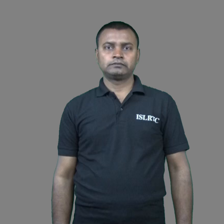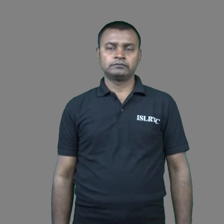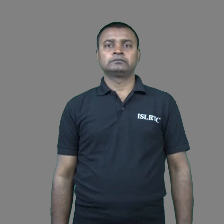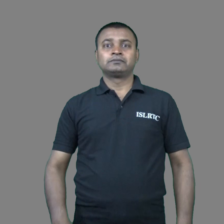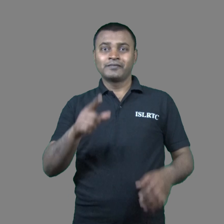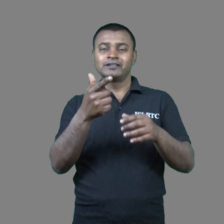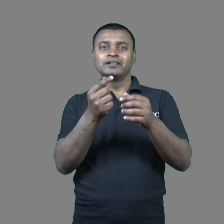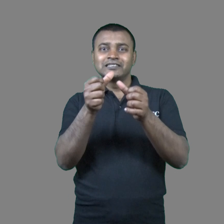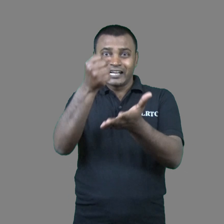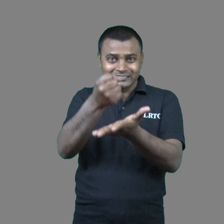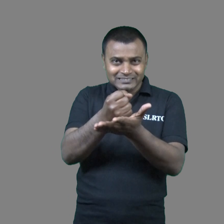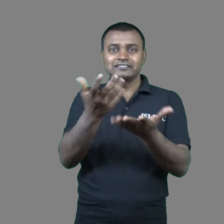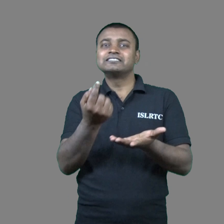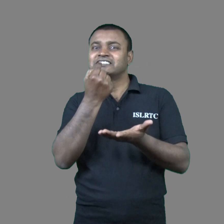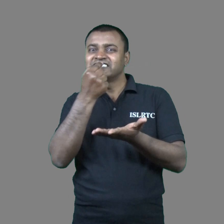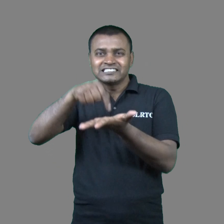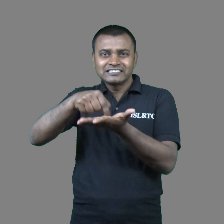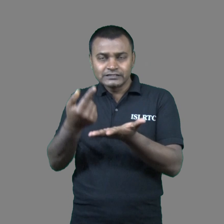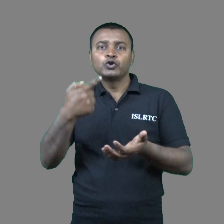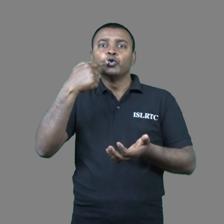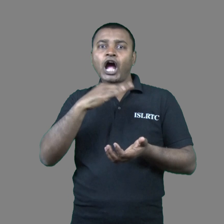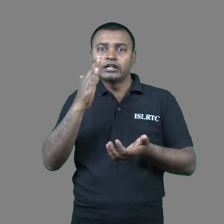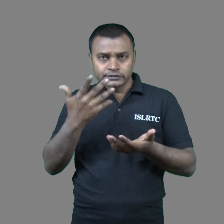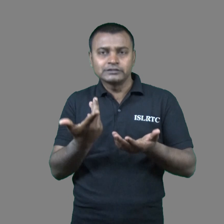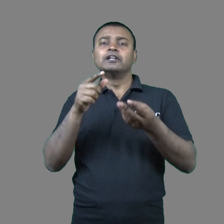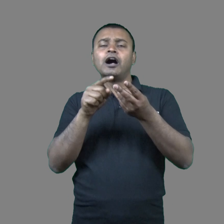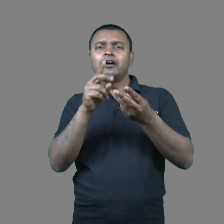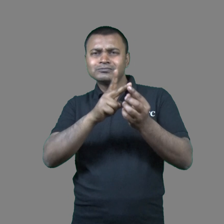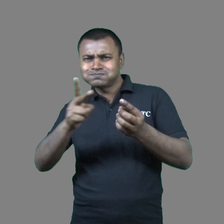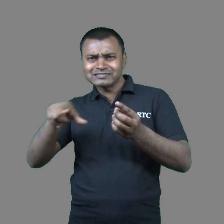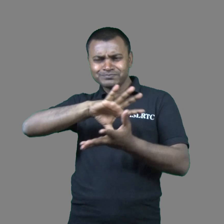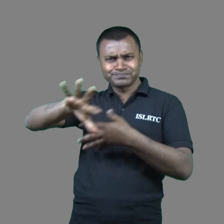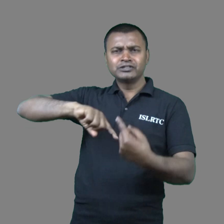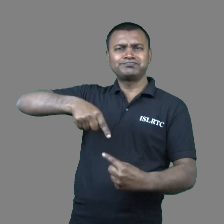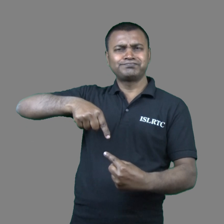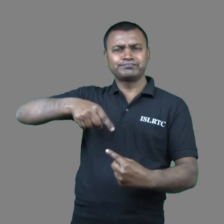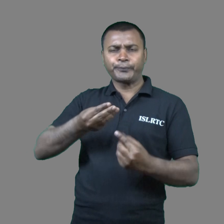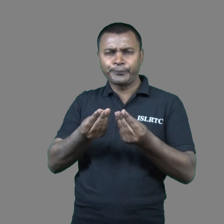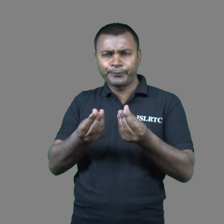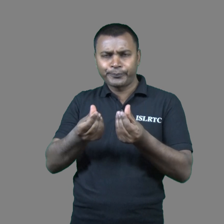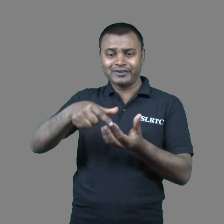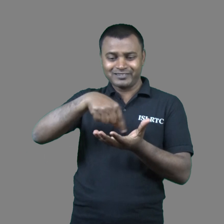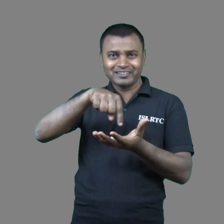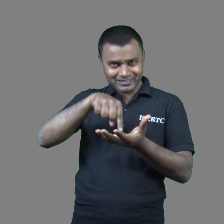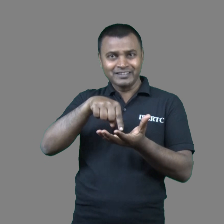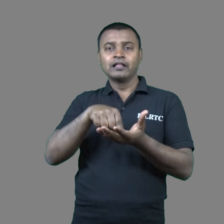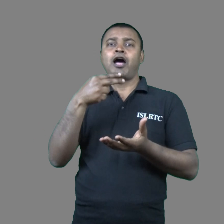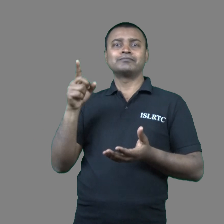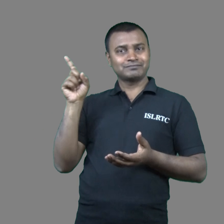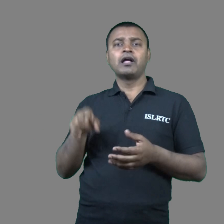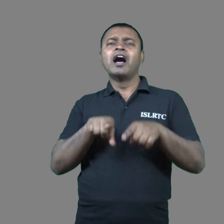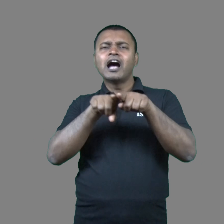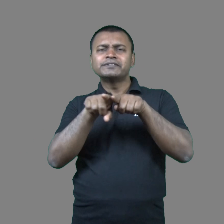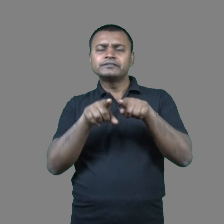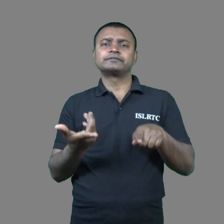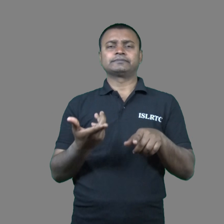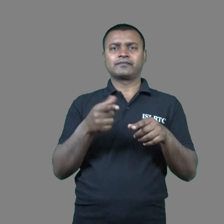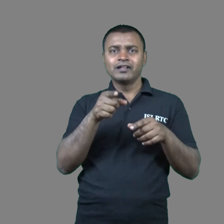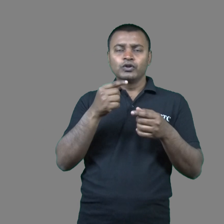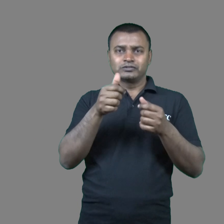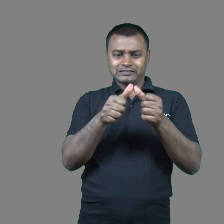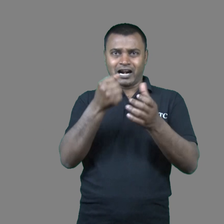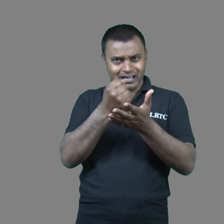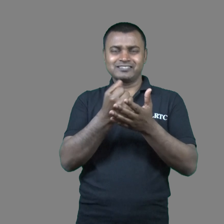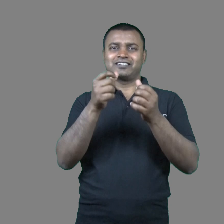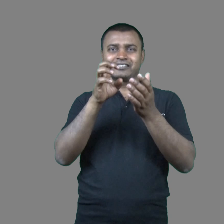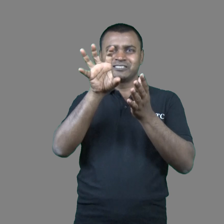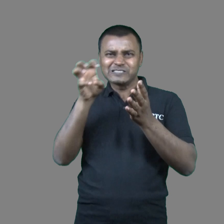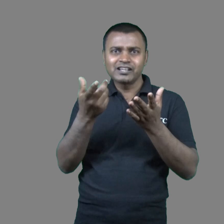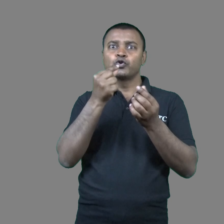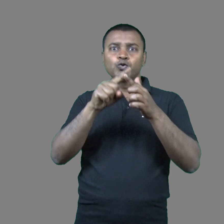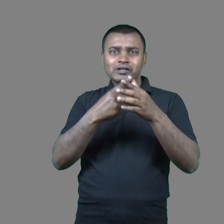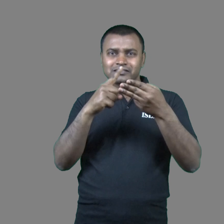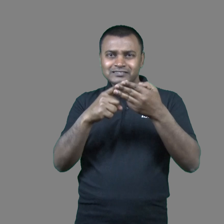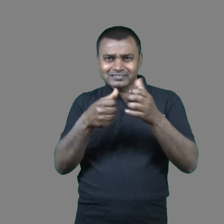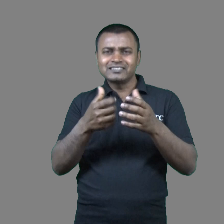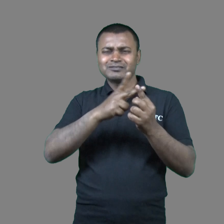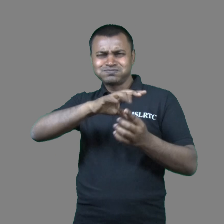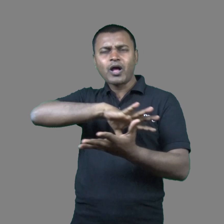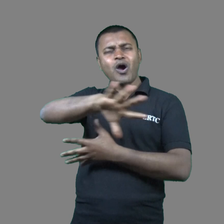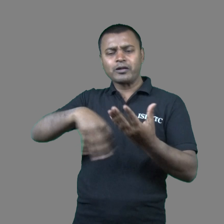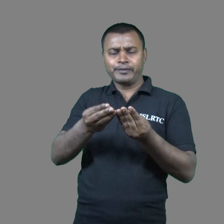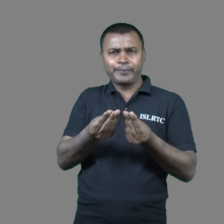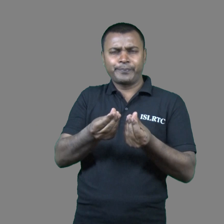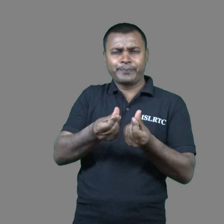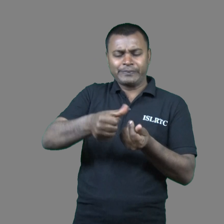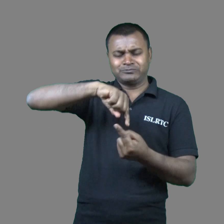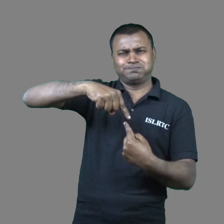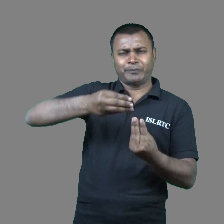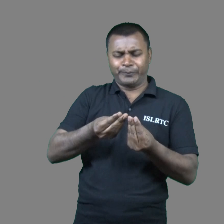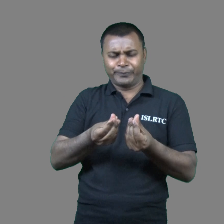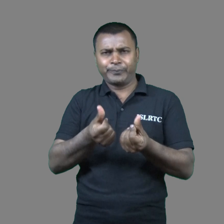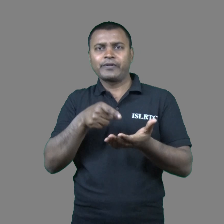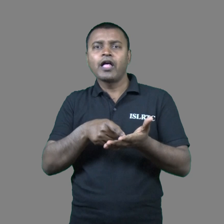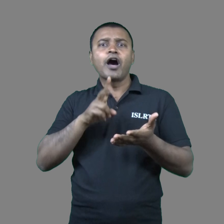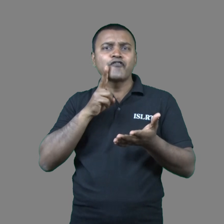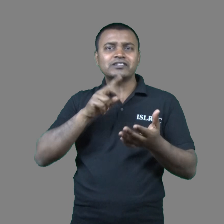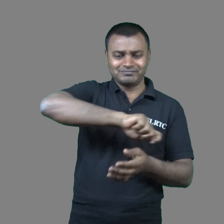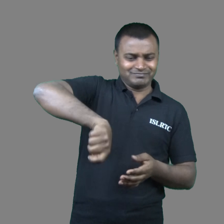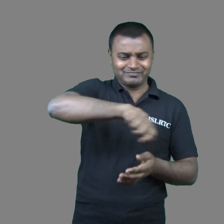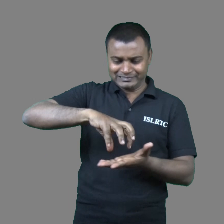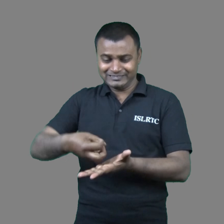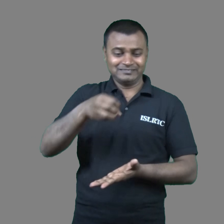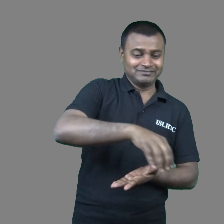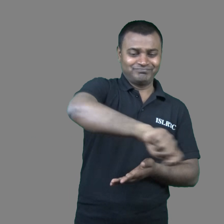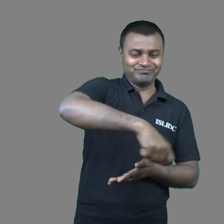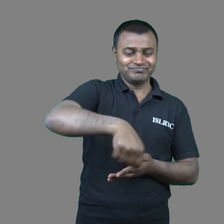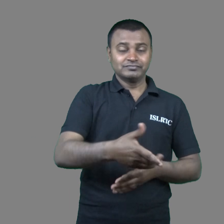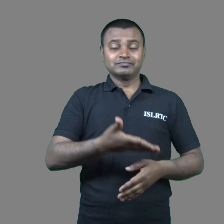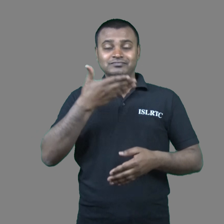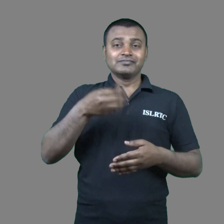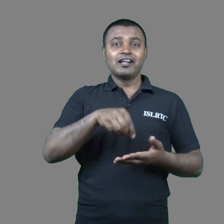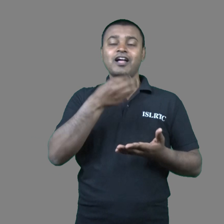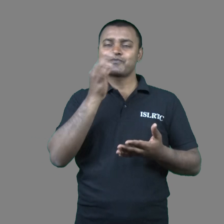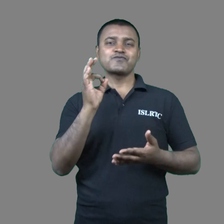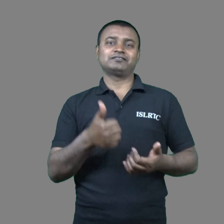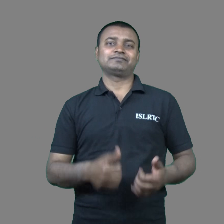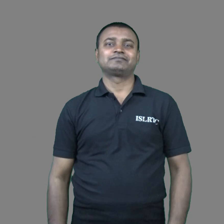Chatani